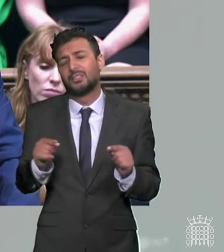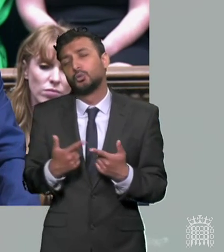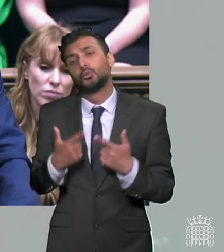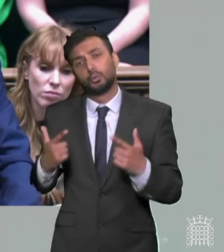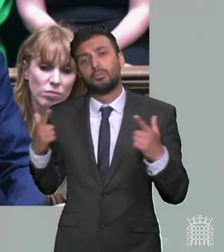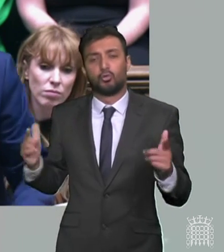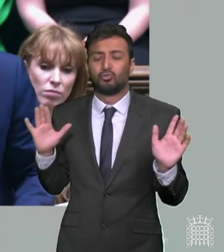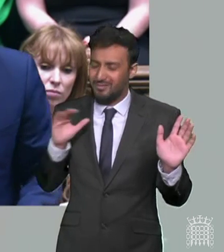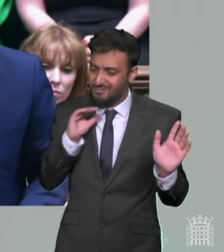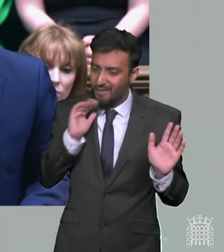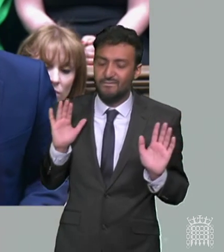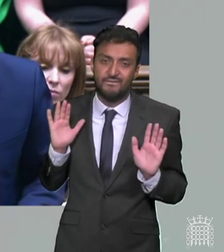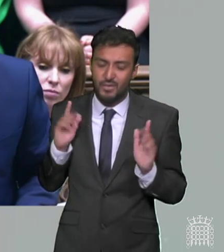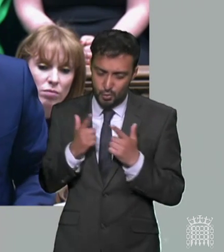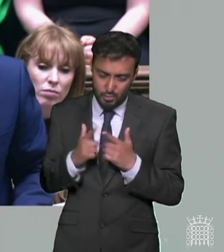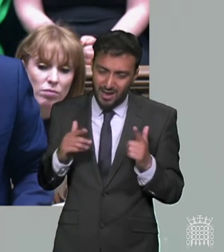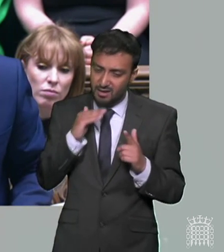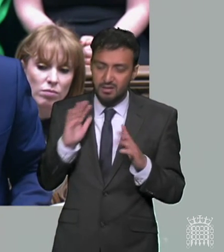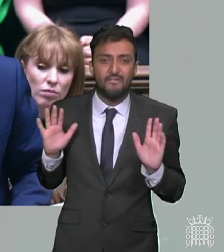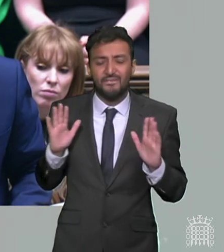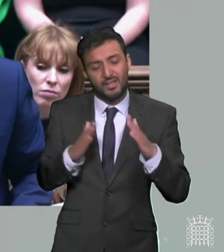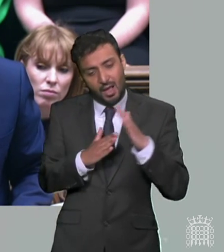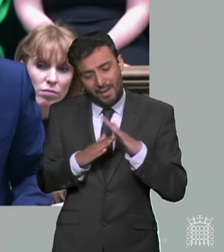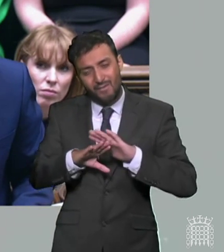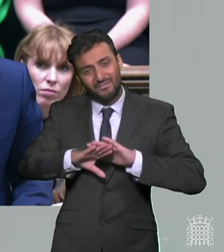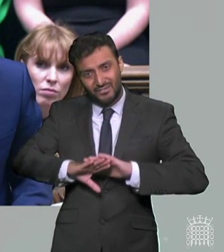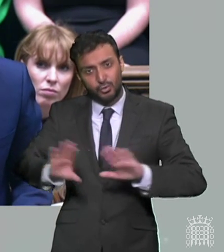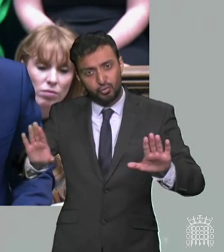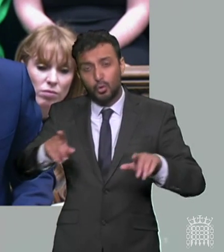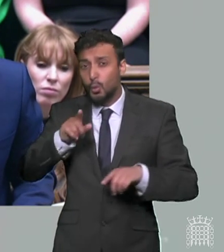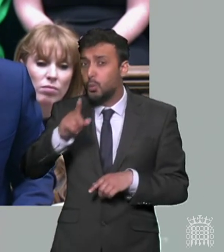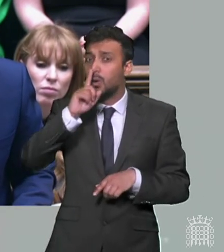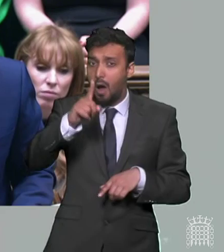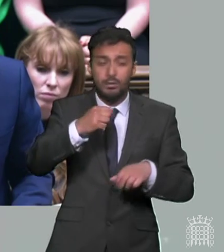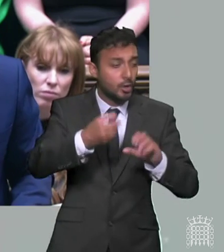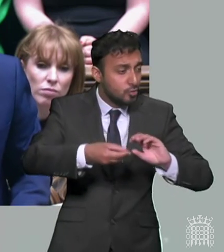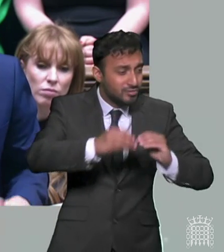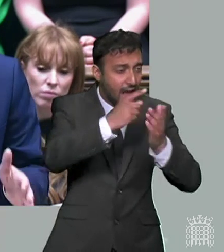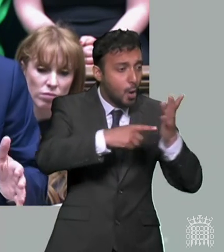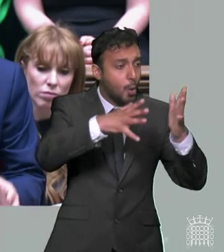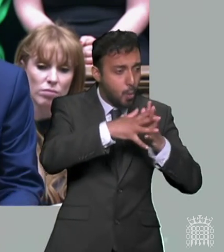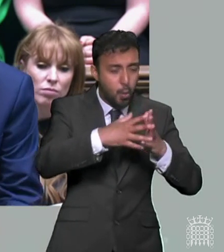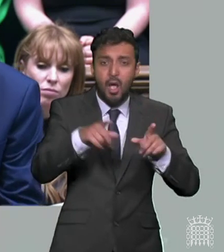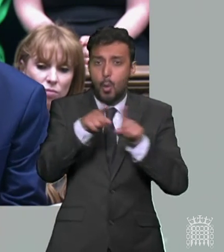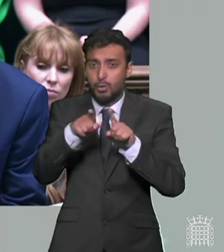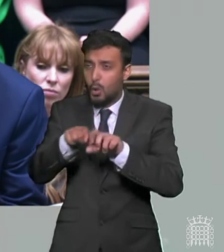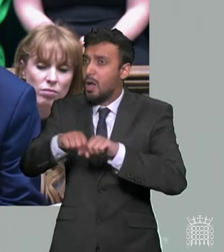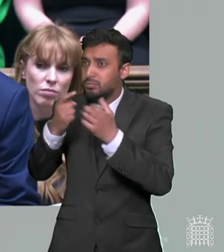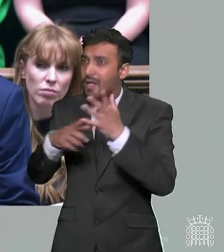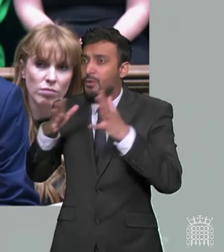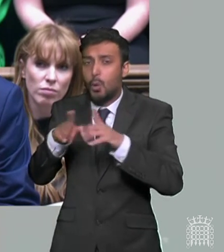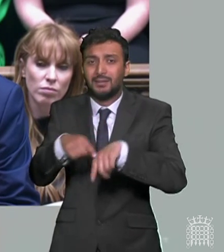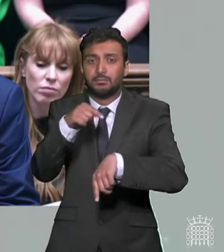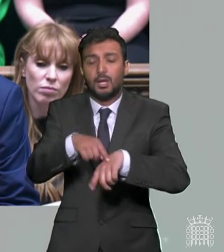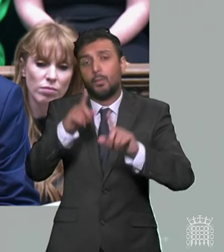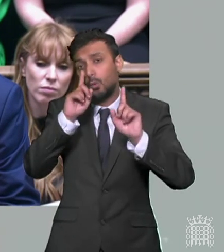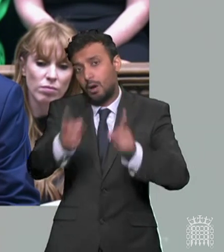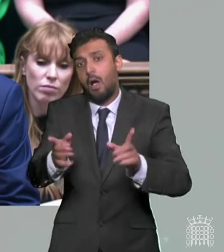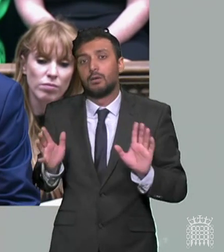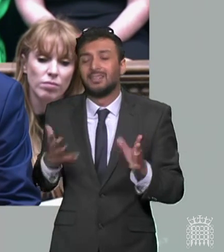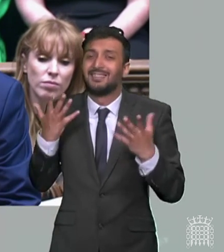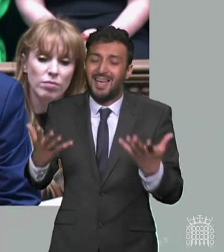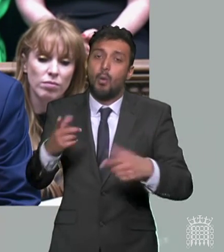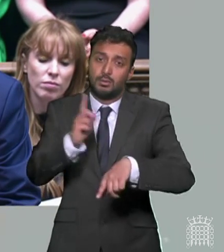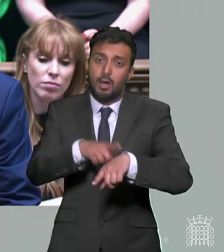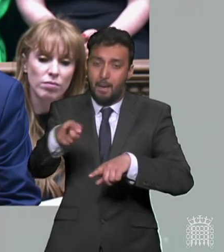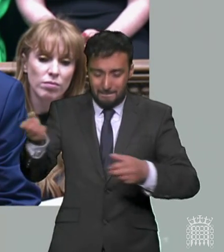The game is up. You cannot be a lawmaker and a lawbreaker, and it is time to pack his bags.